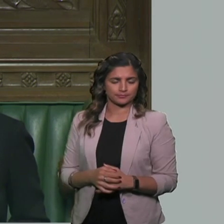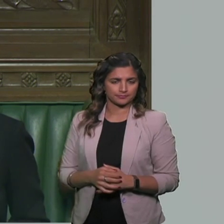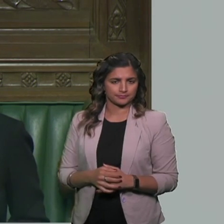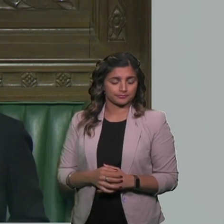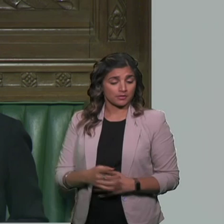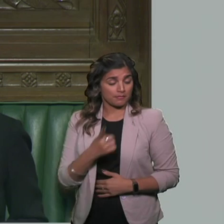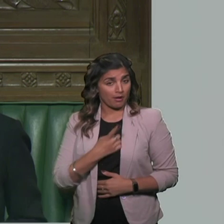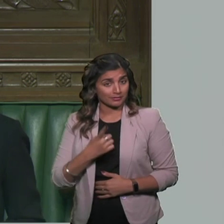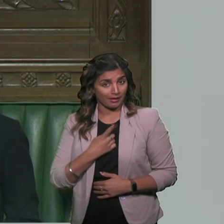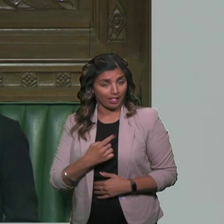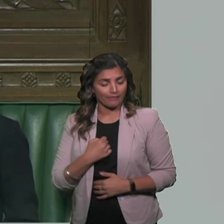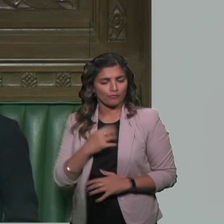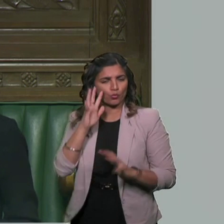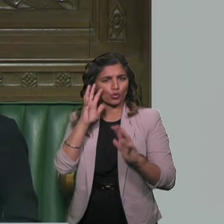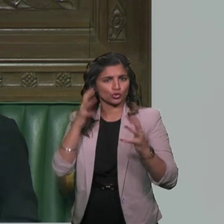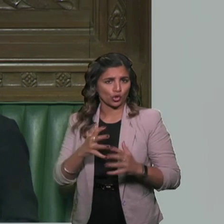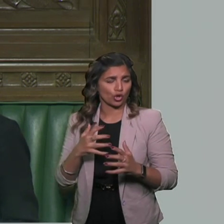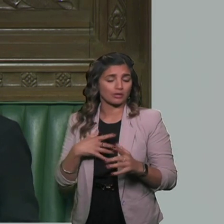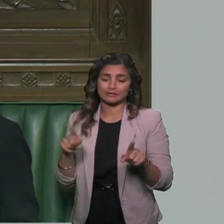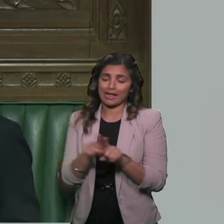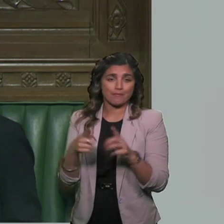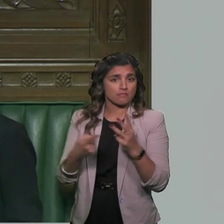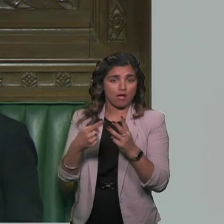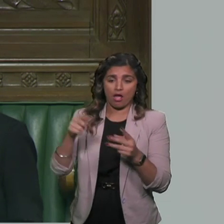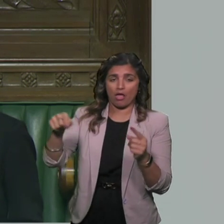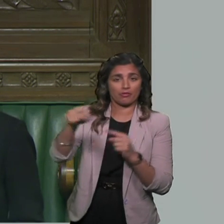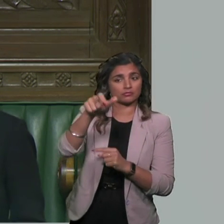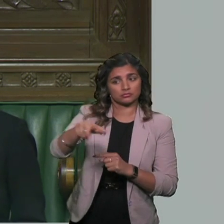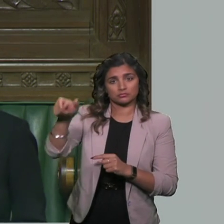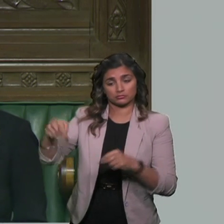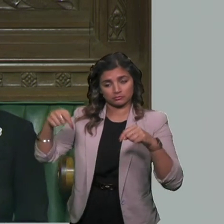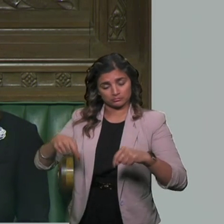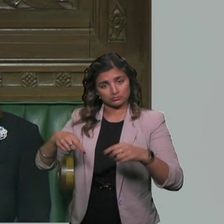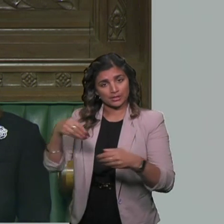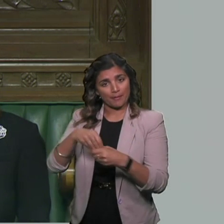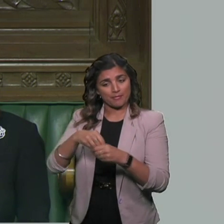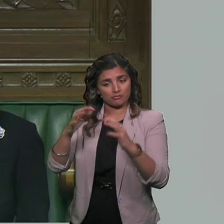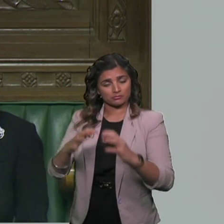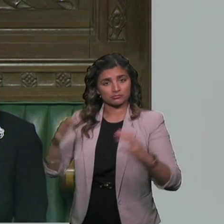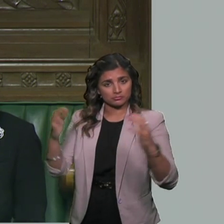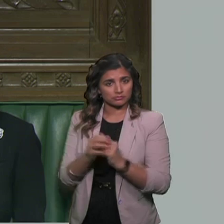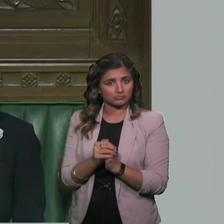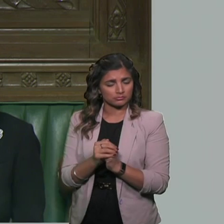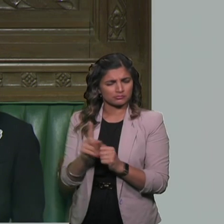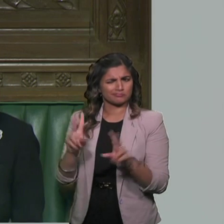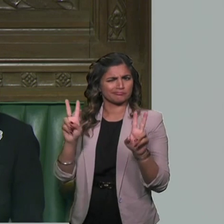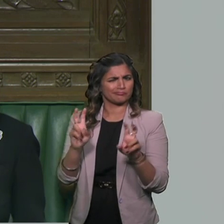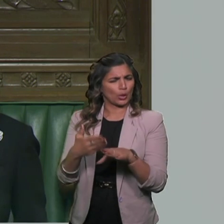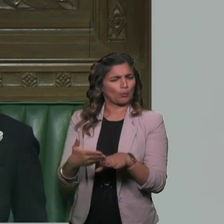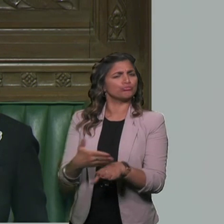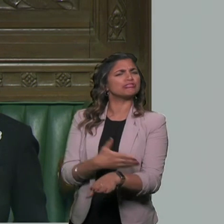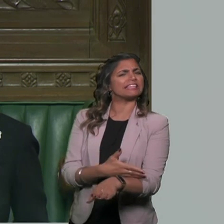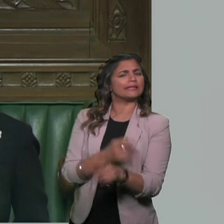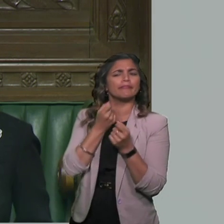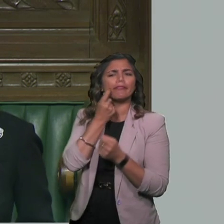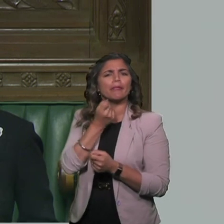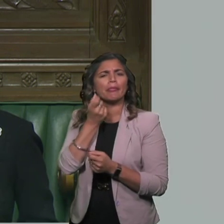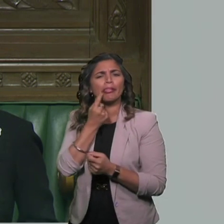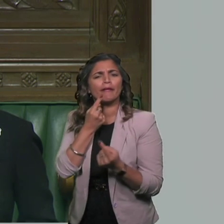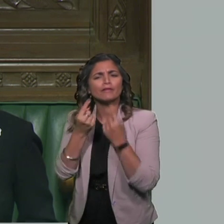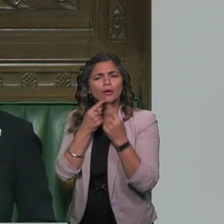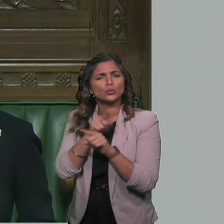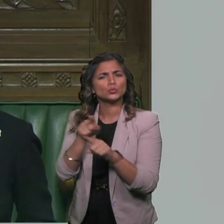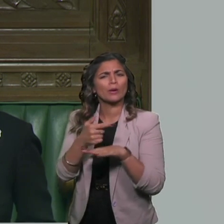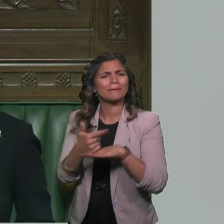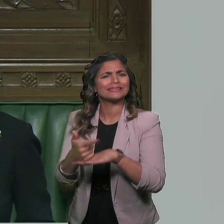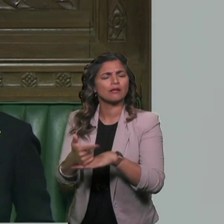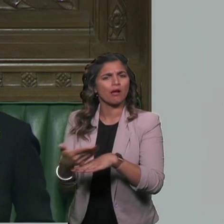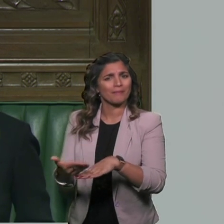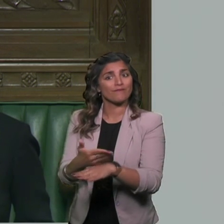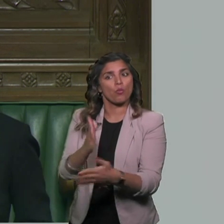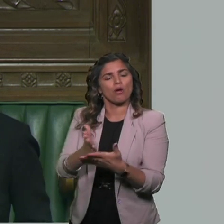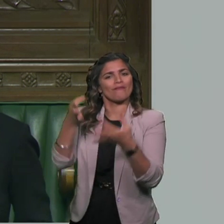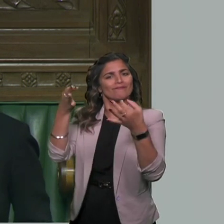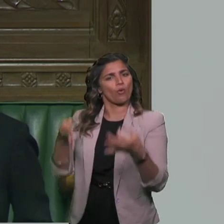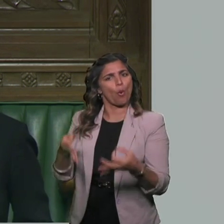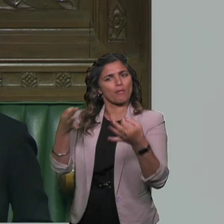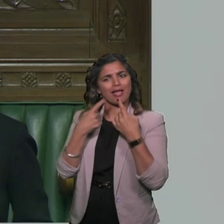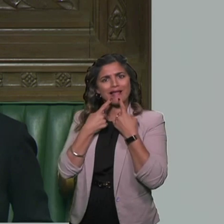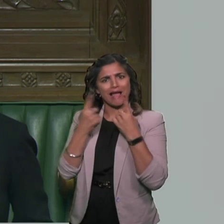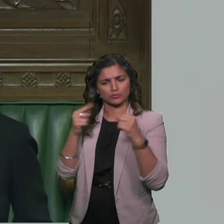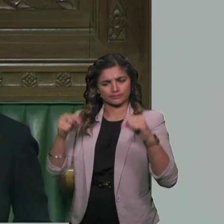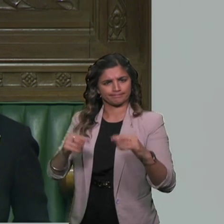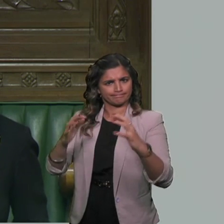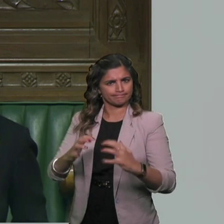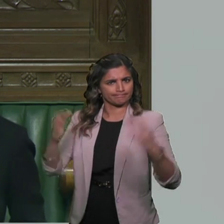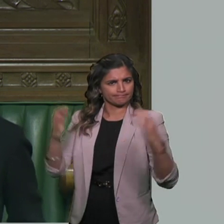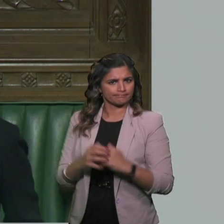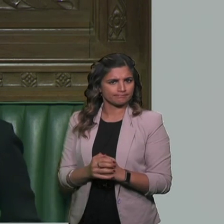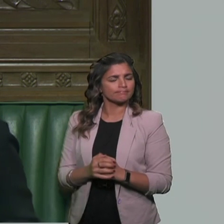I share the concern of many Members of this House about the apparent pre-briefing of Budget material to the media before any announcement has been made in this House.